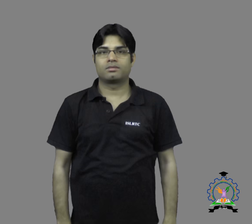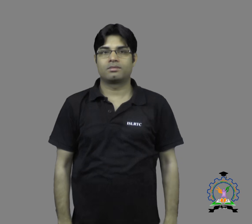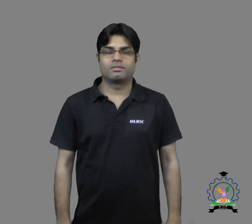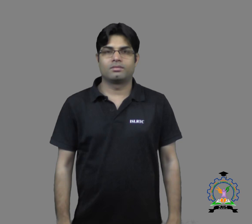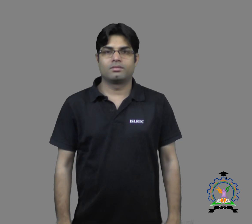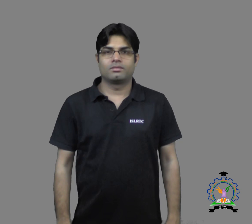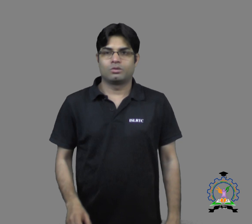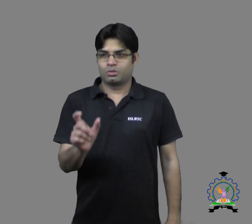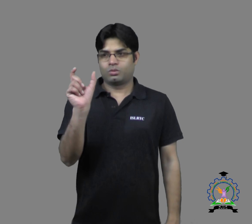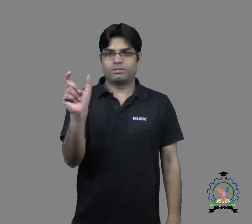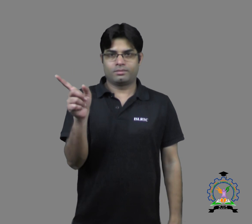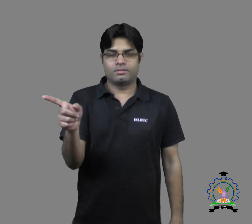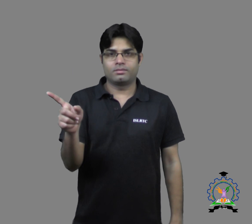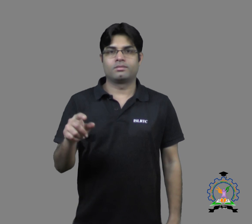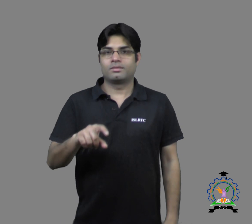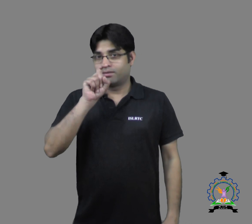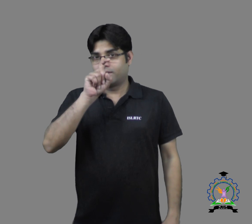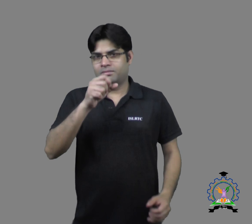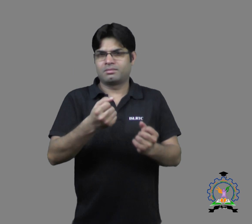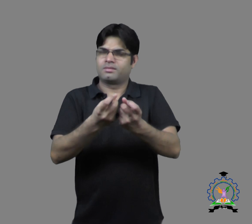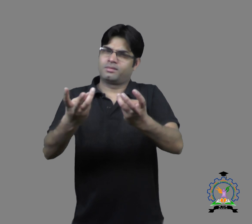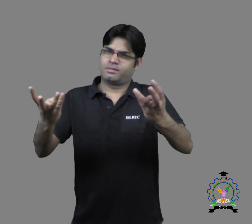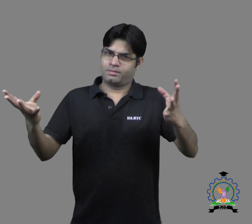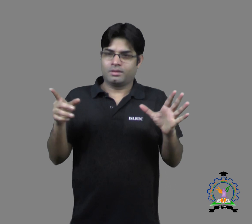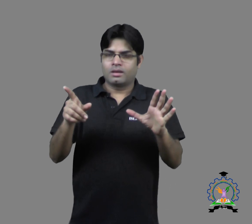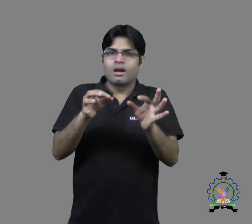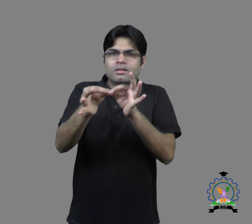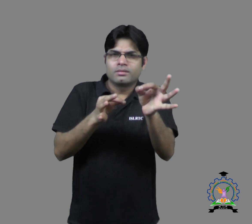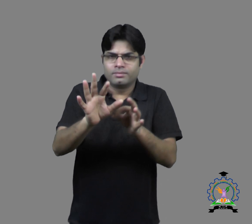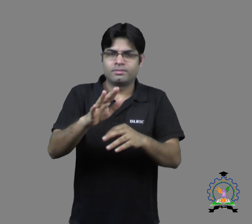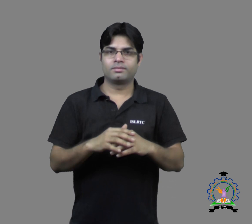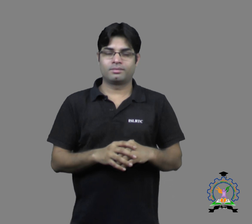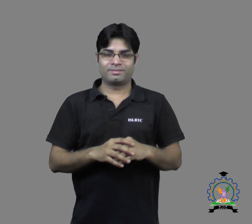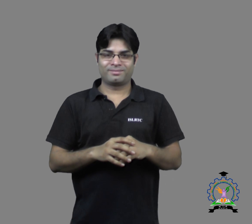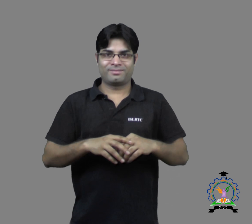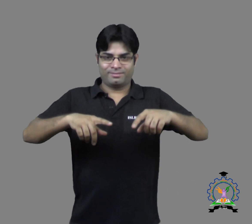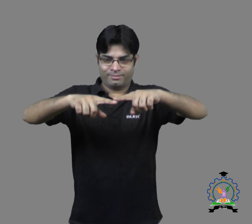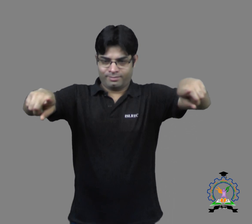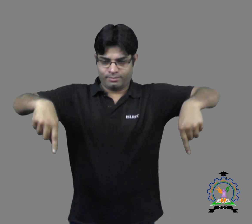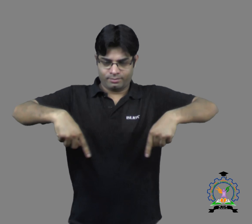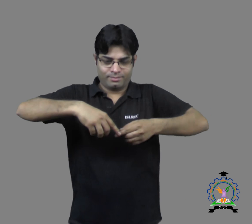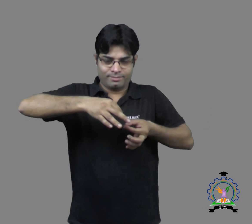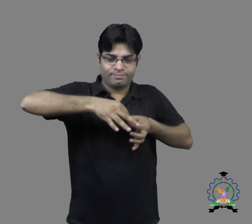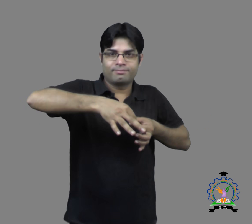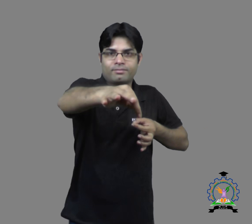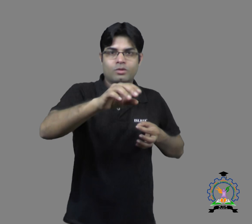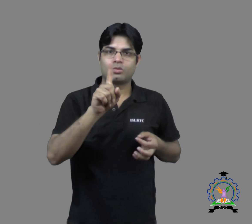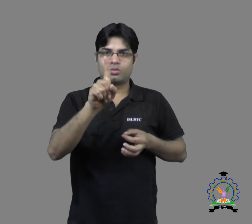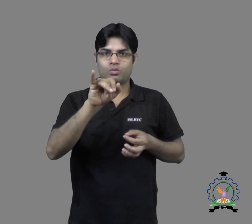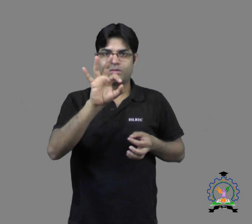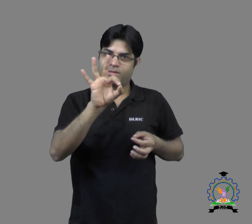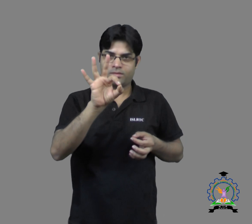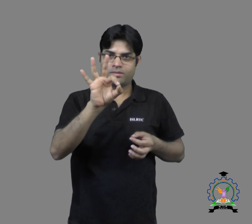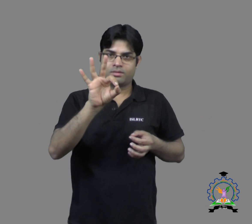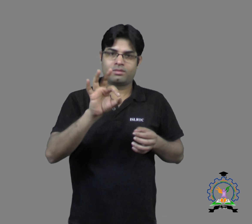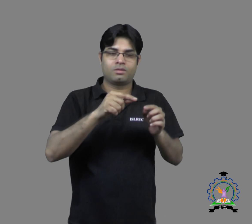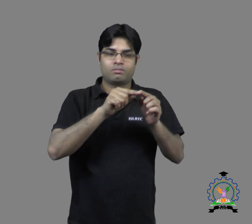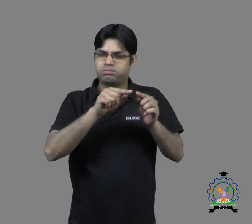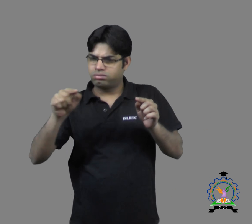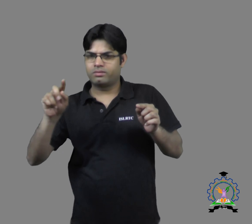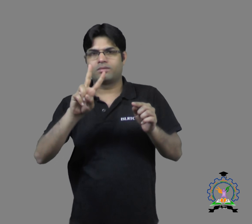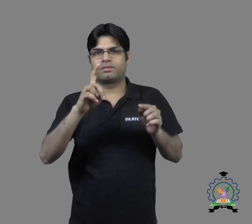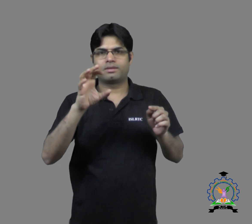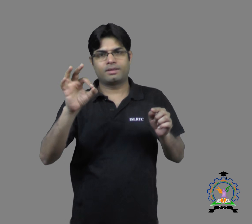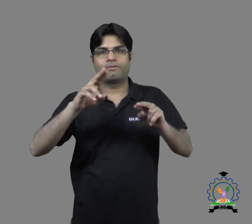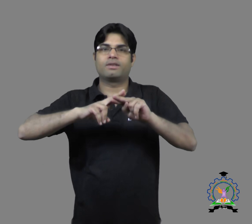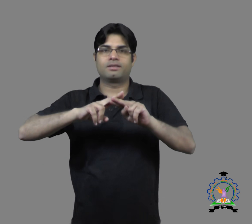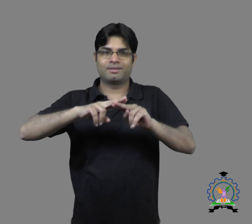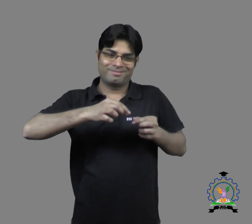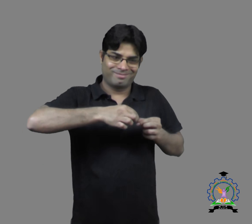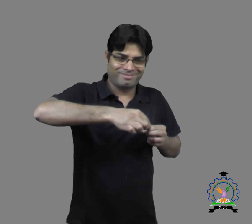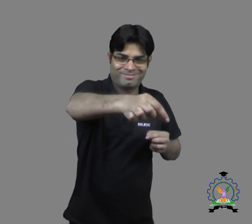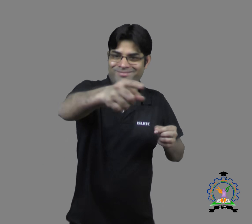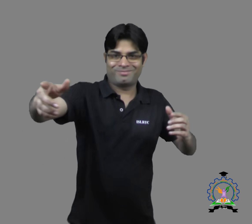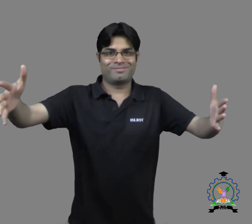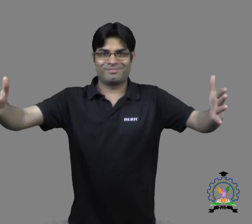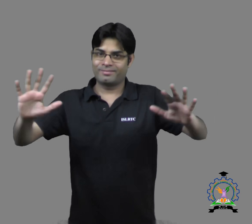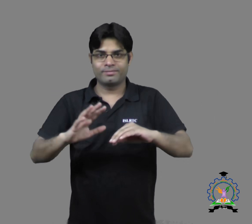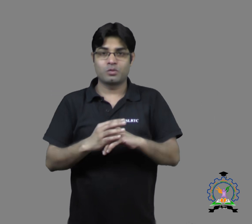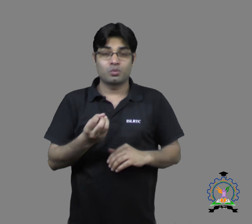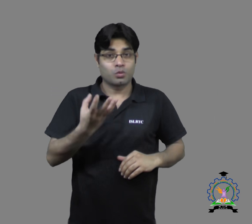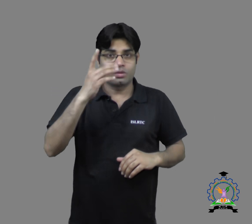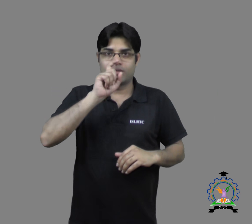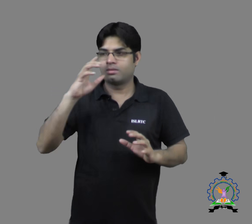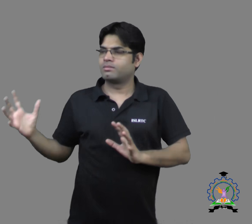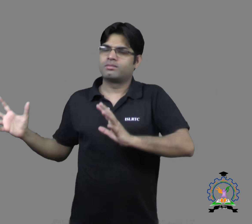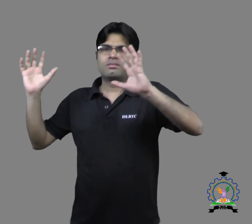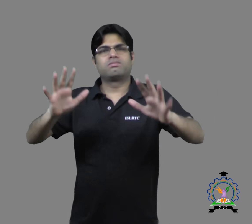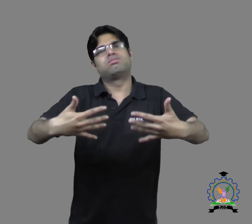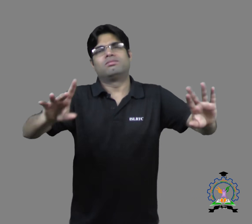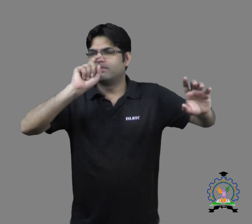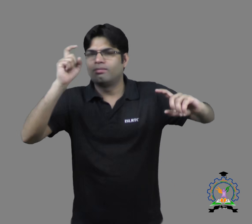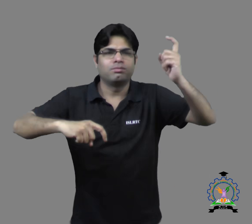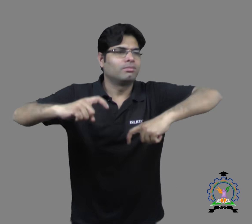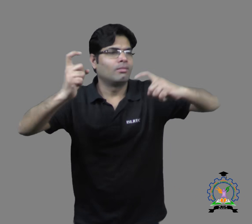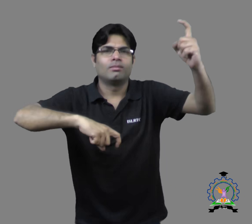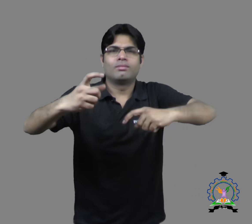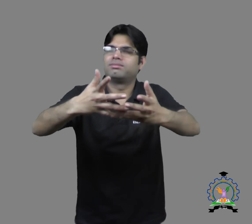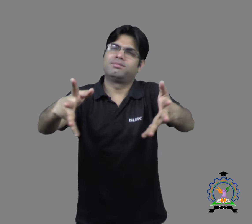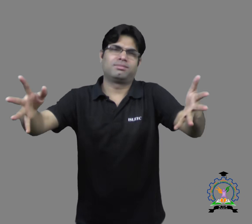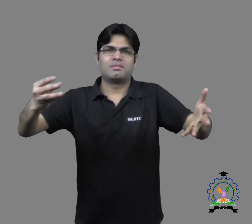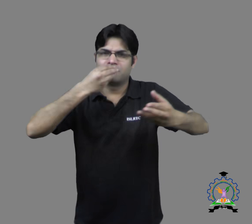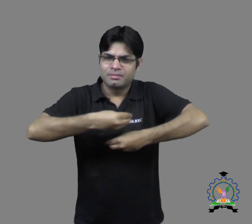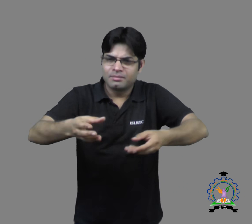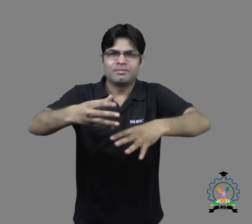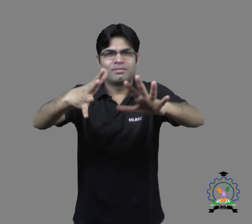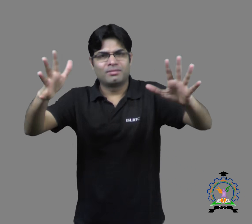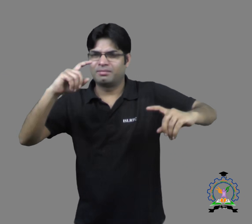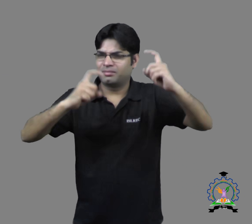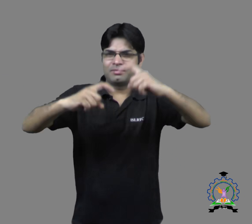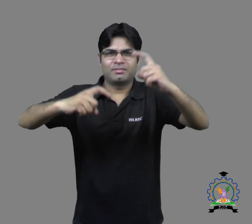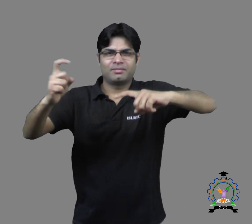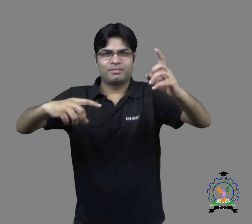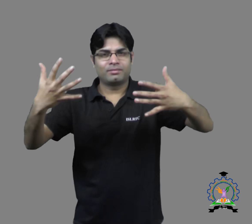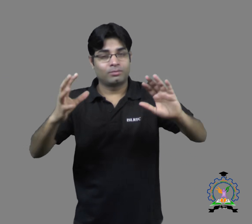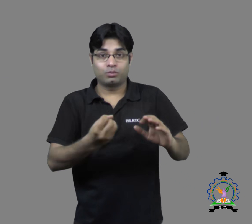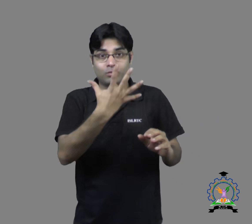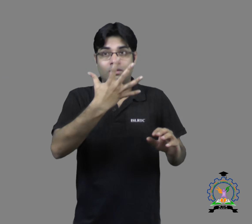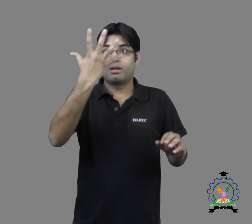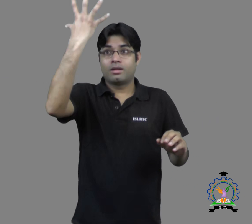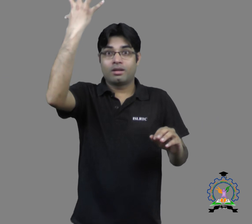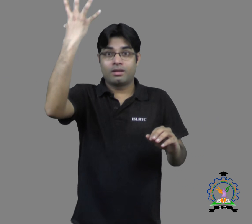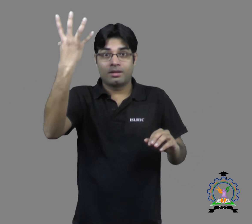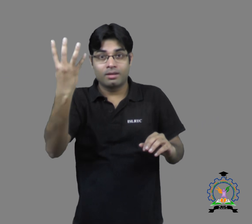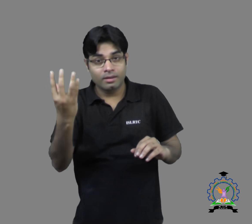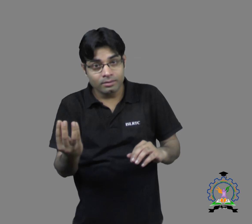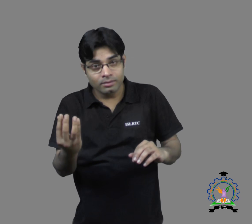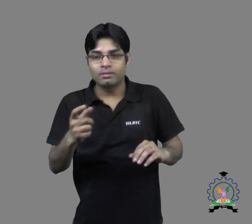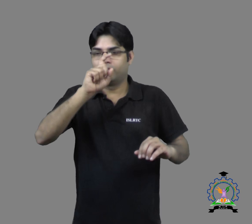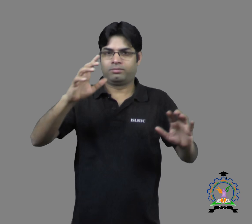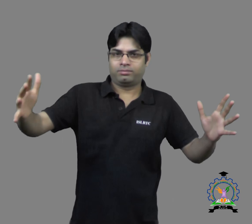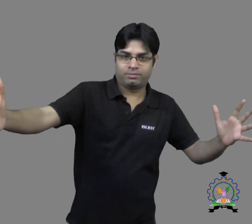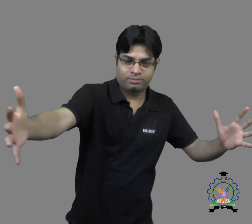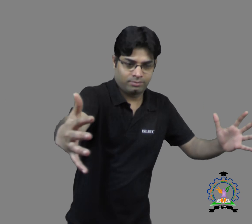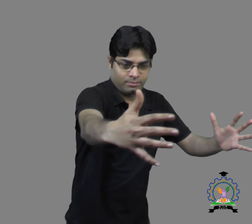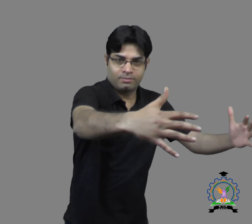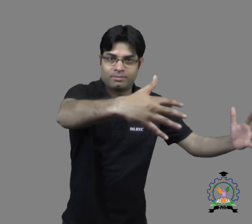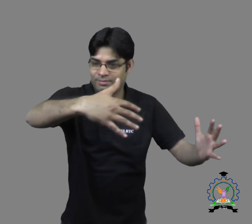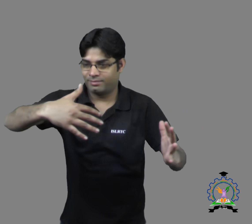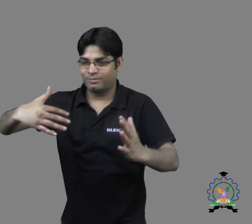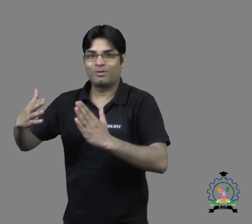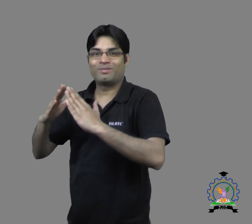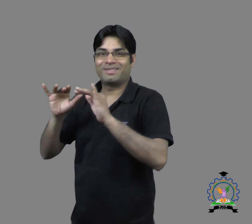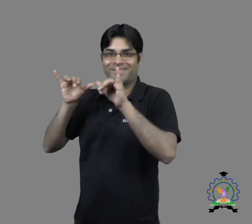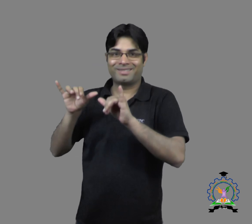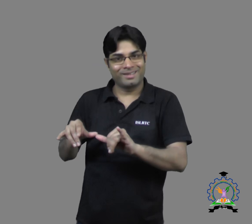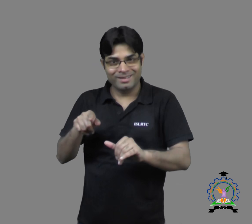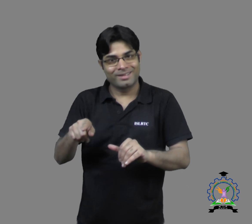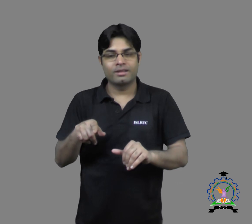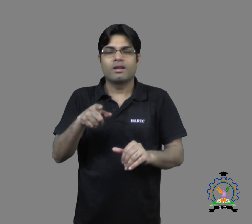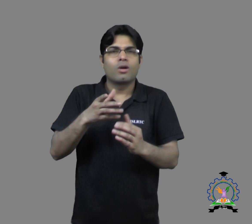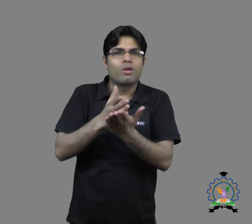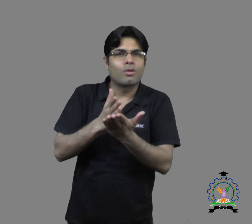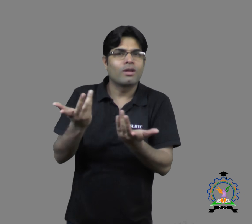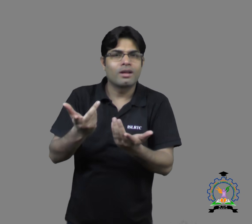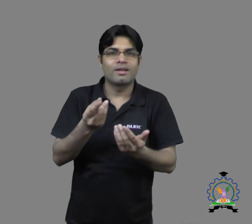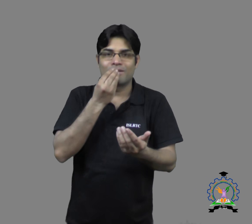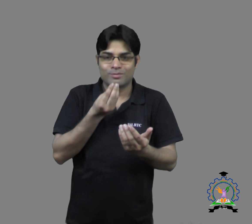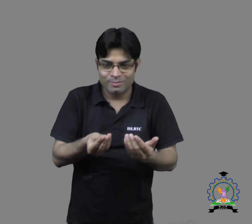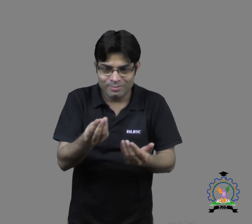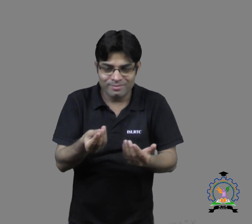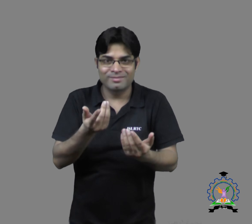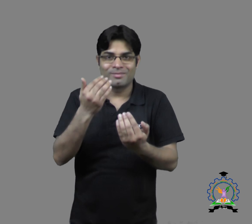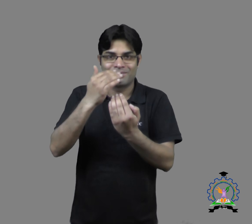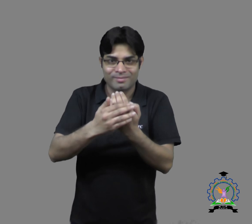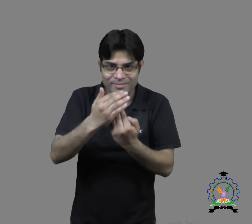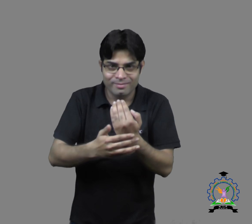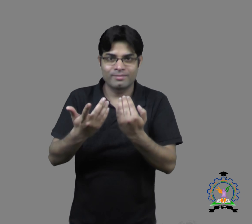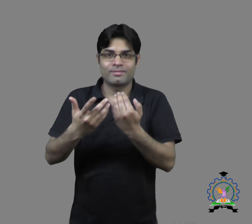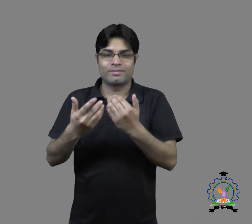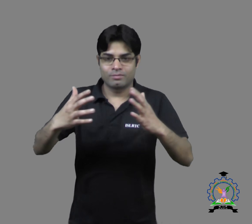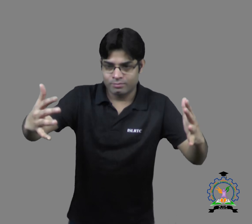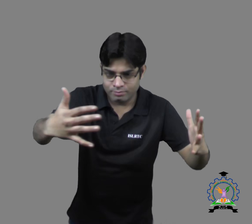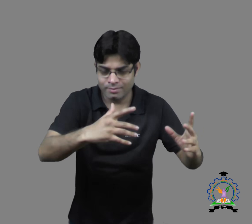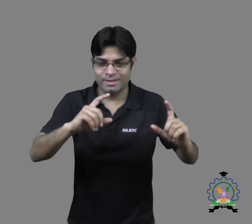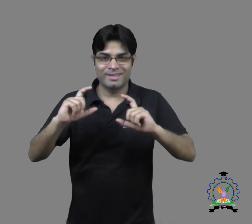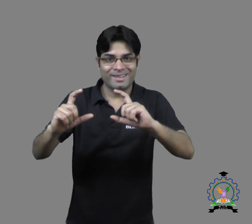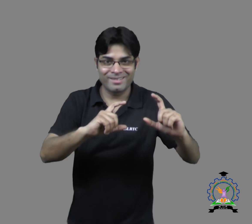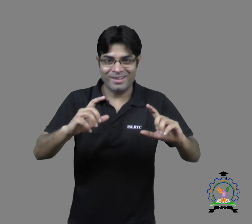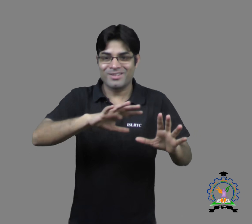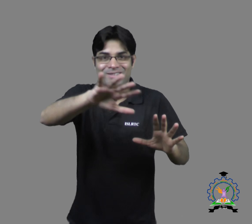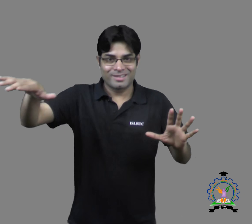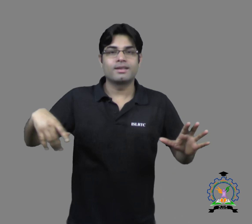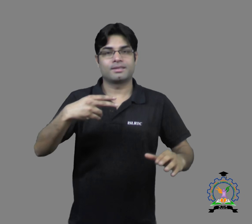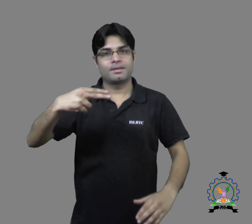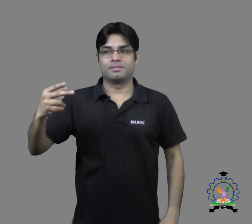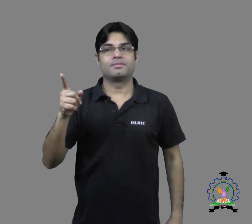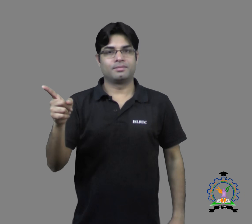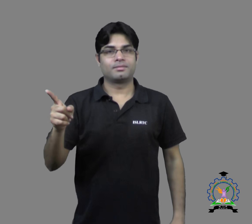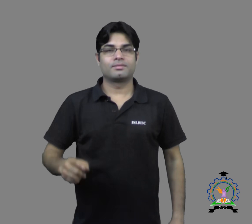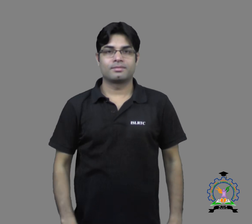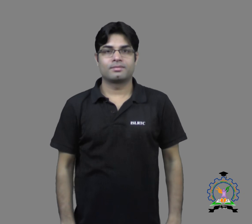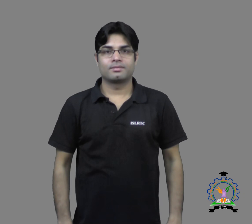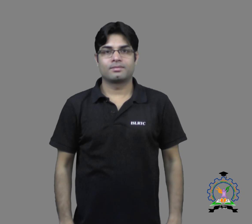Semi Intensive System